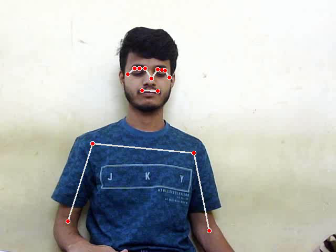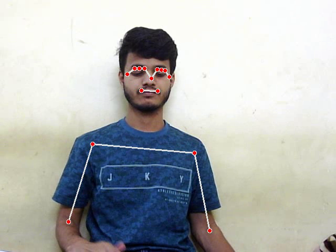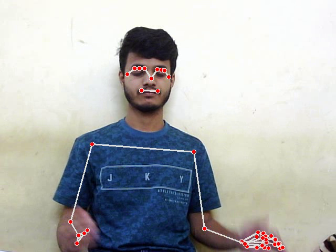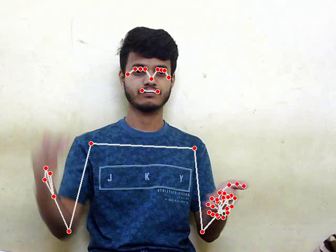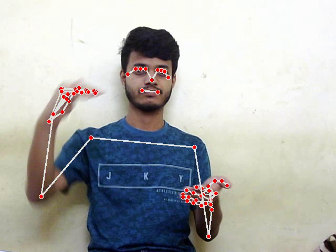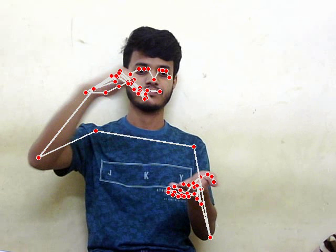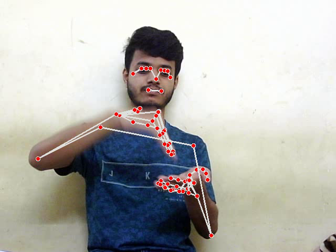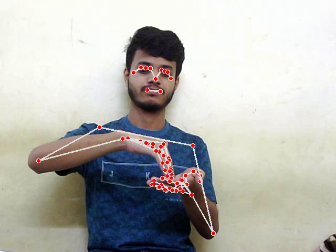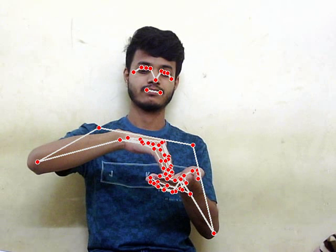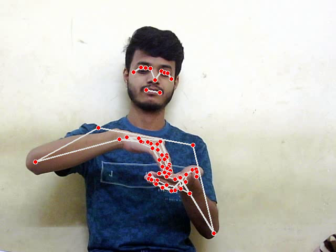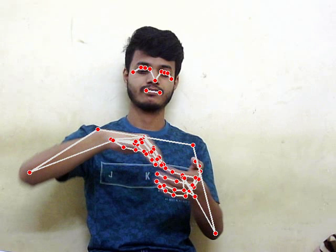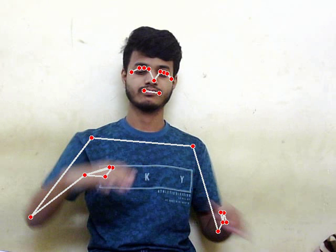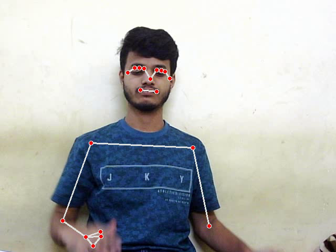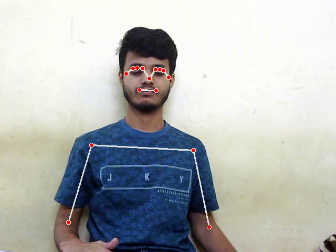again